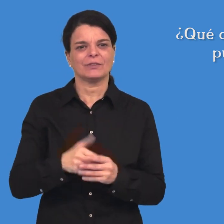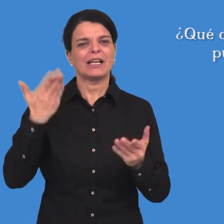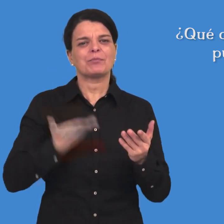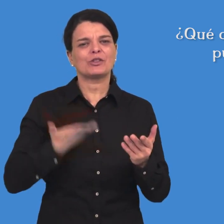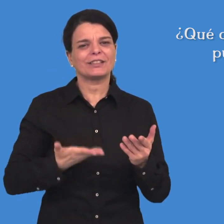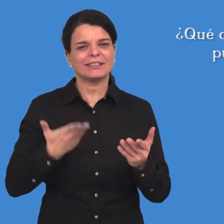importar